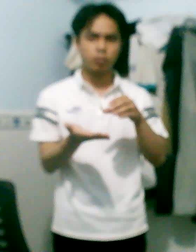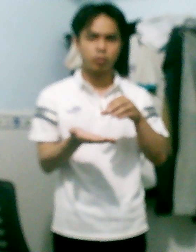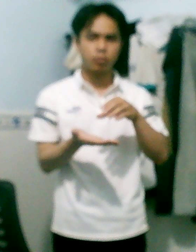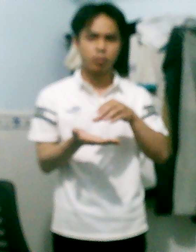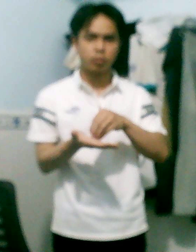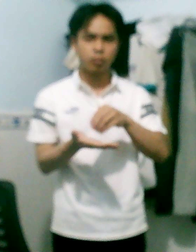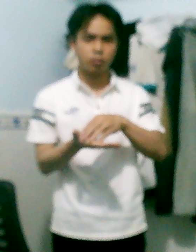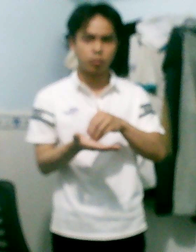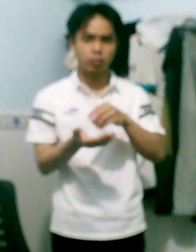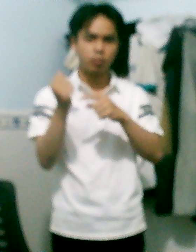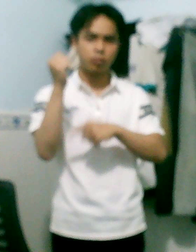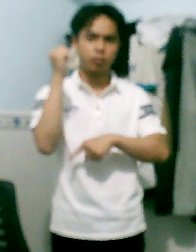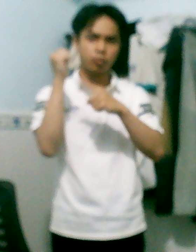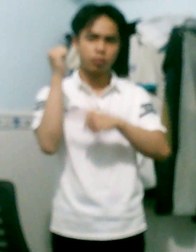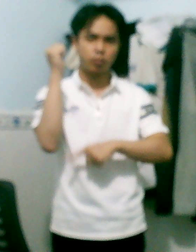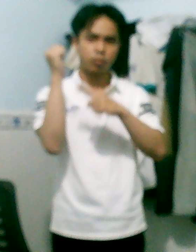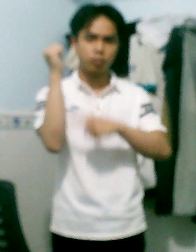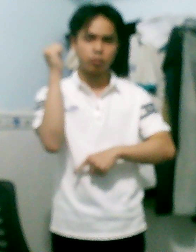tieng viet